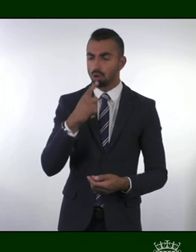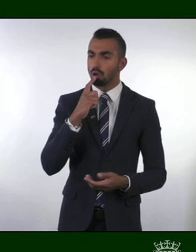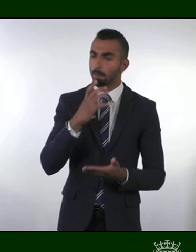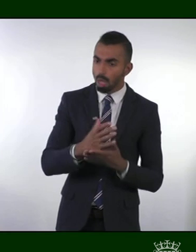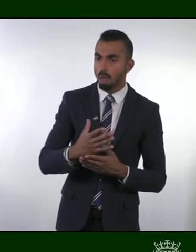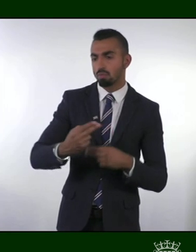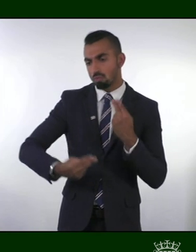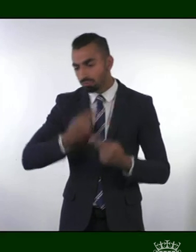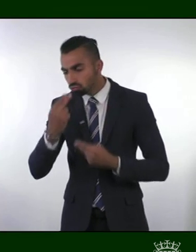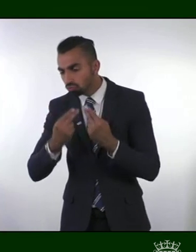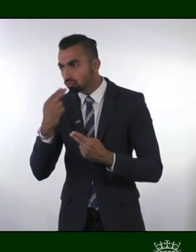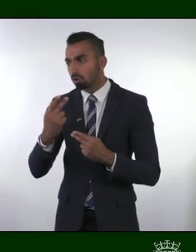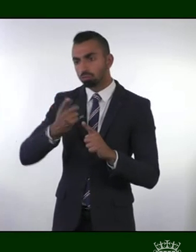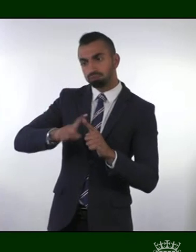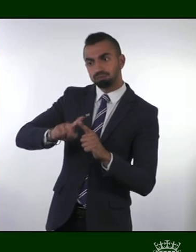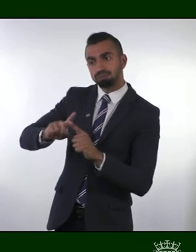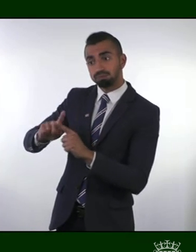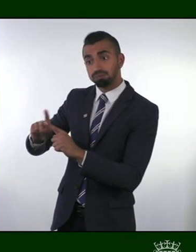It is a big boost for jobs and employment.